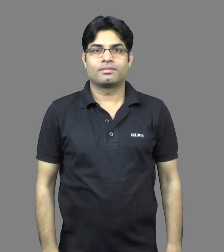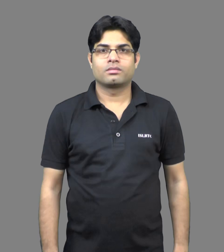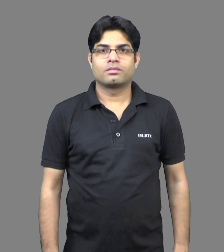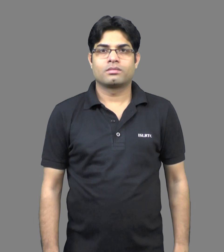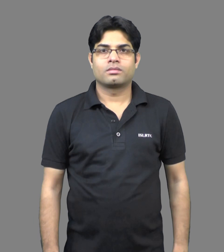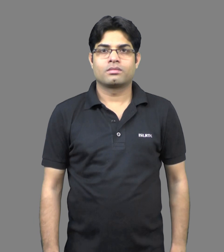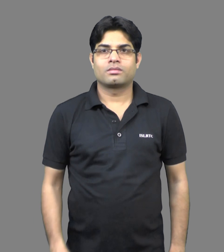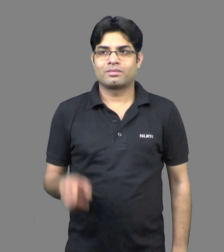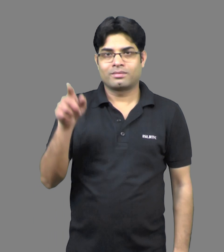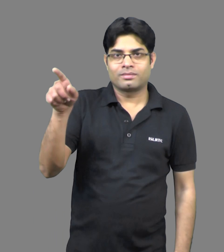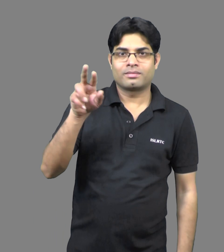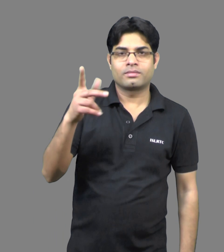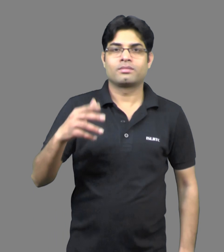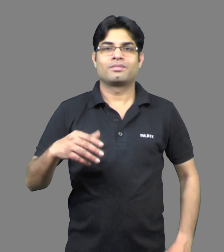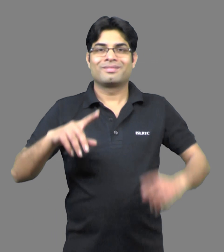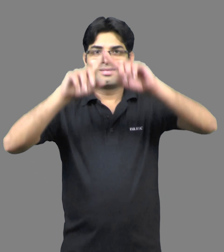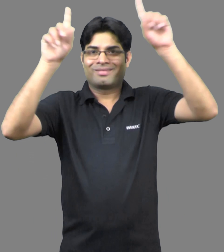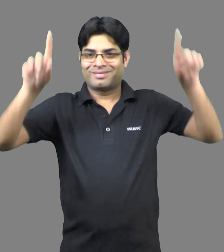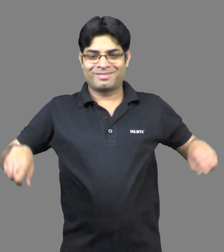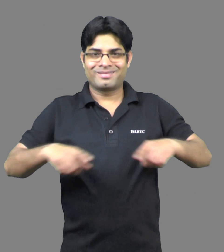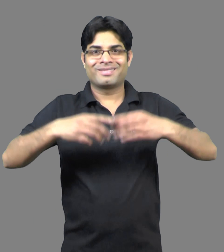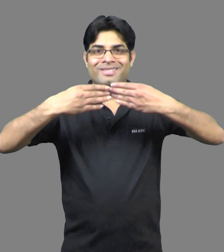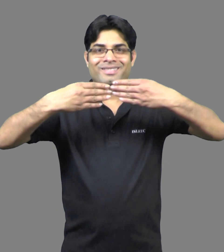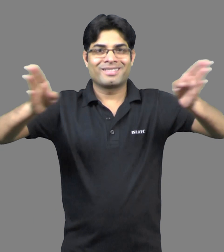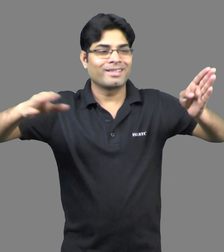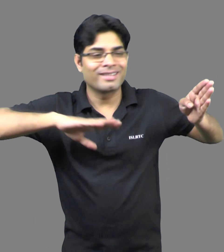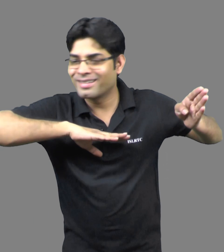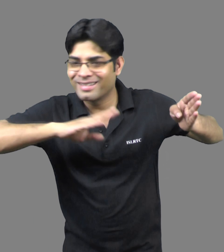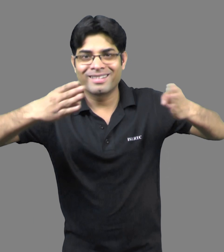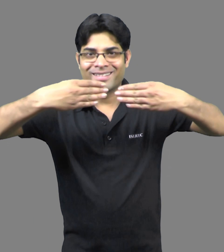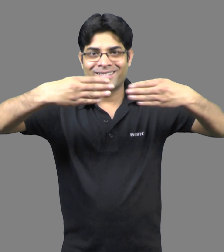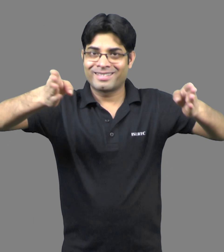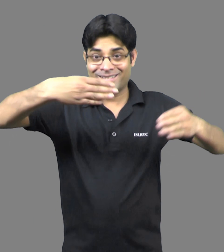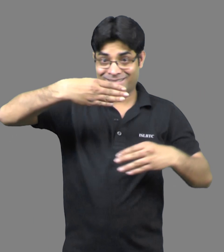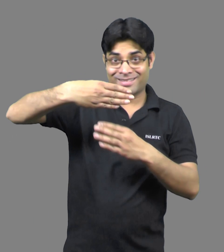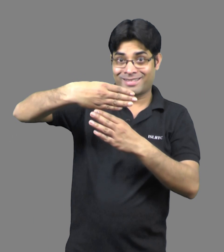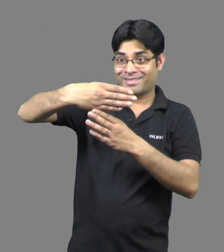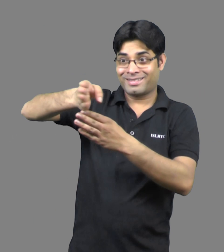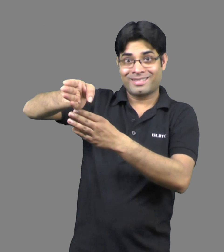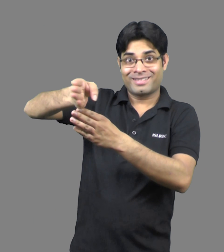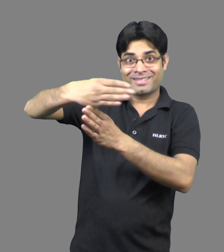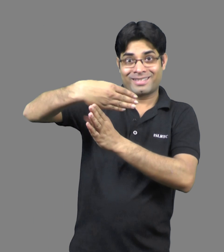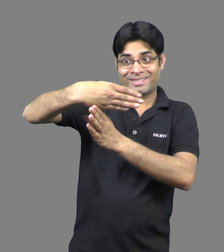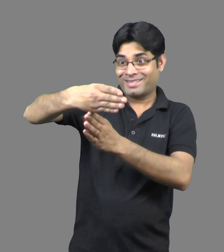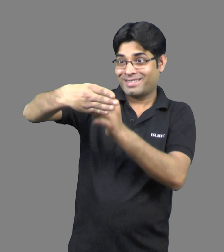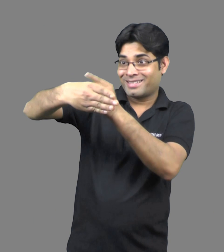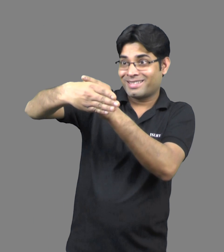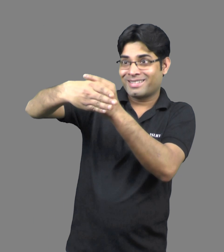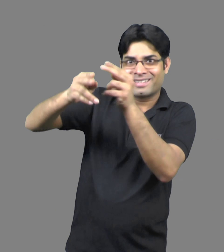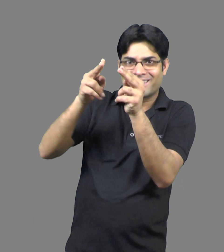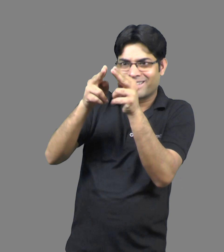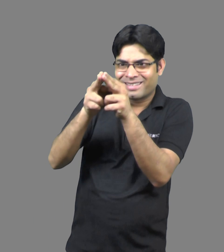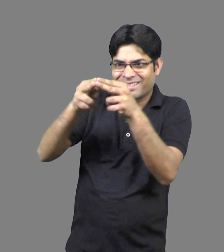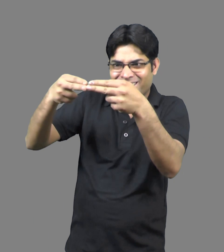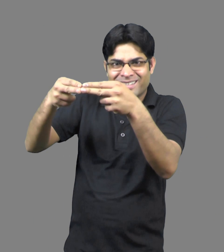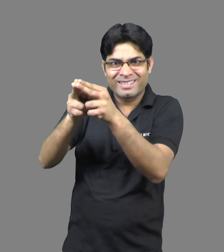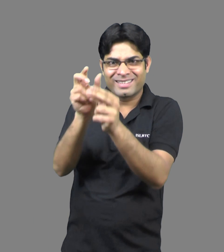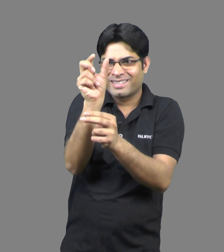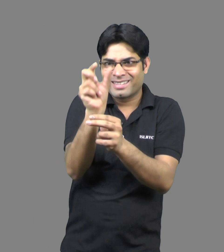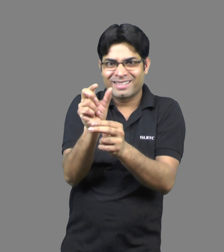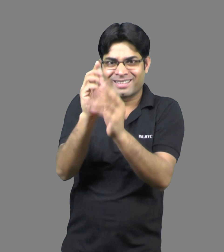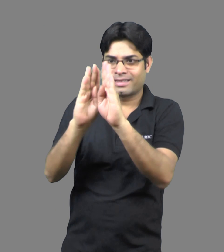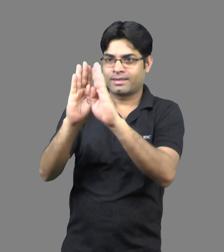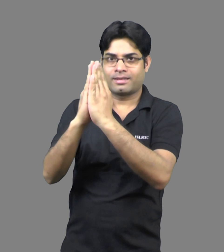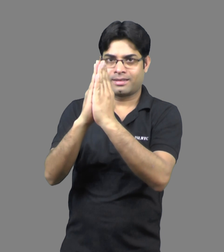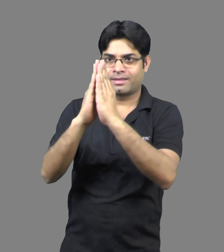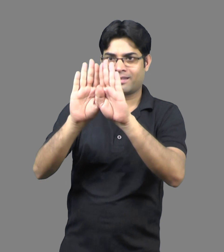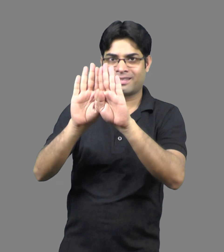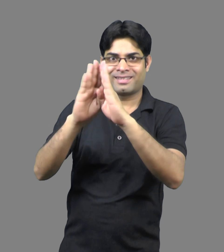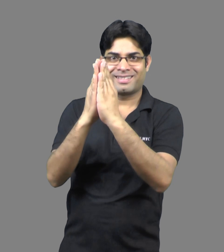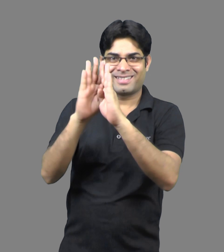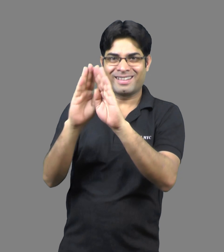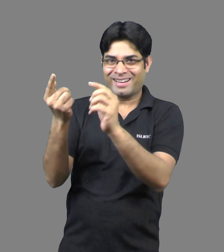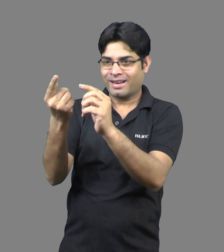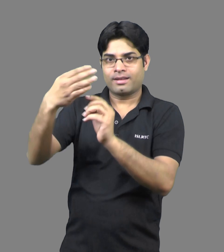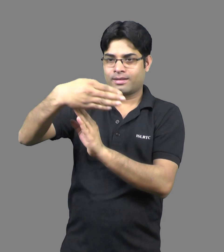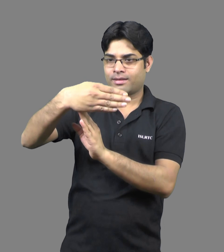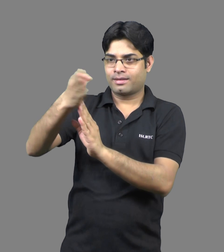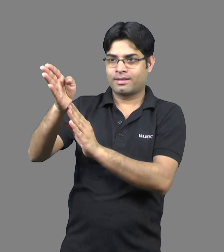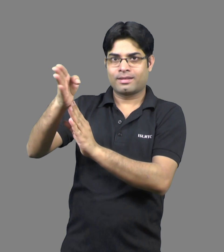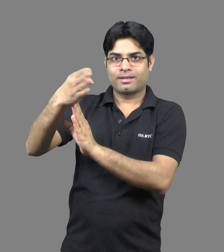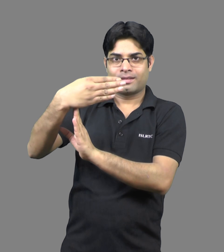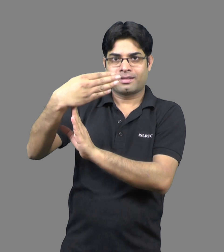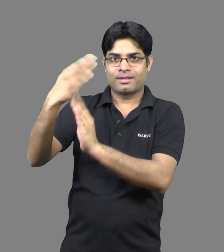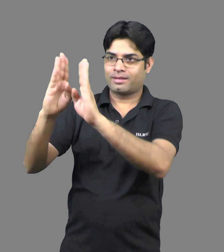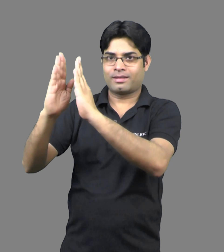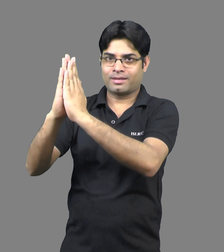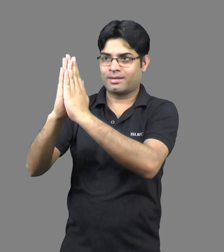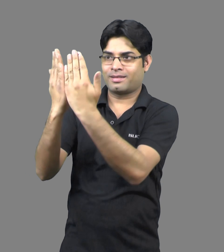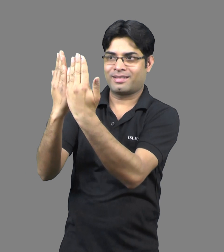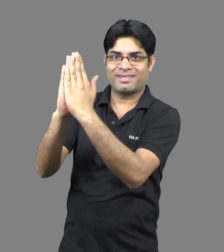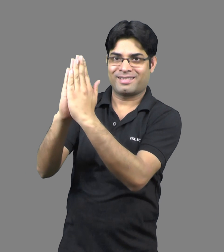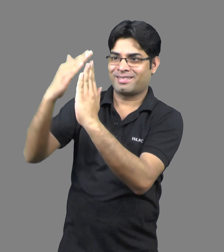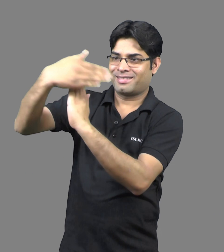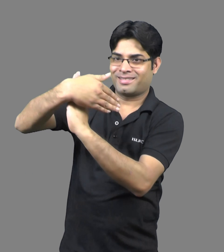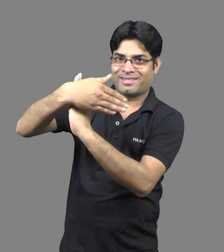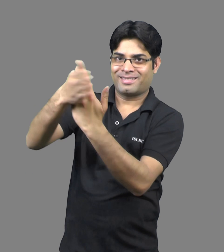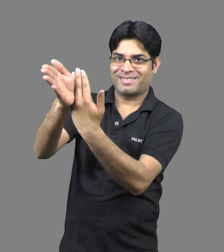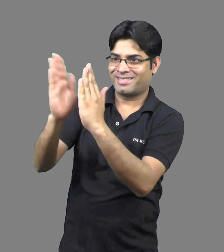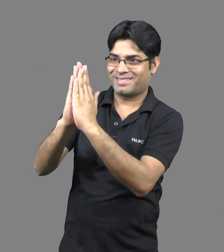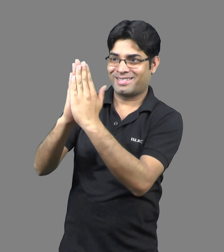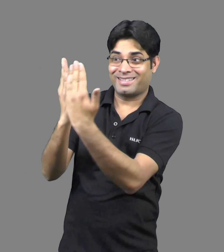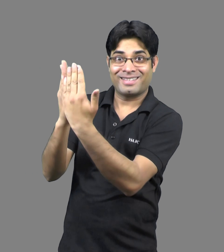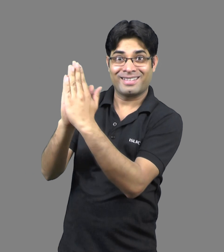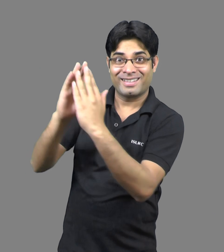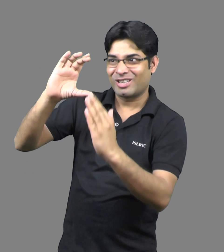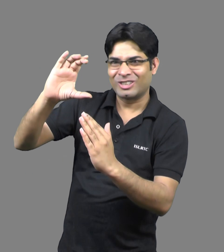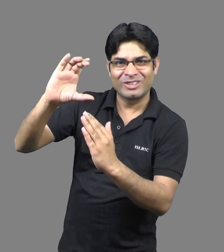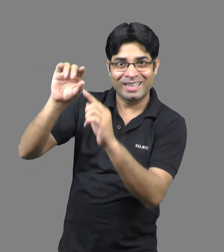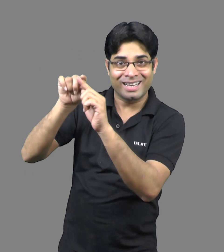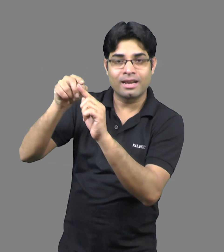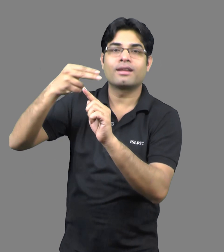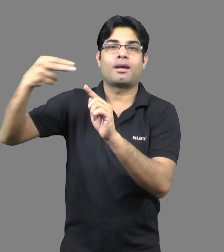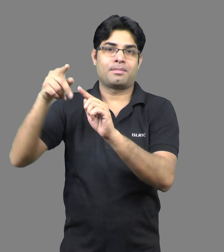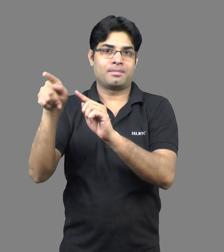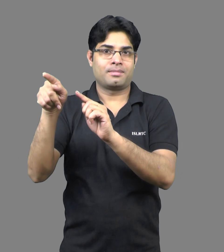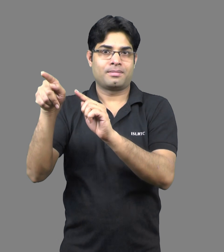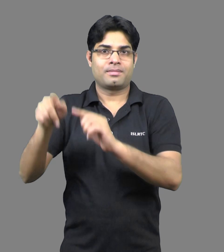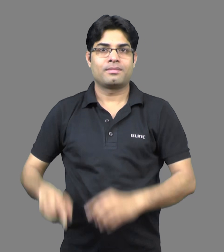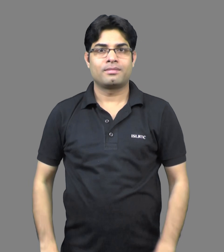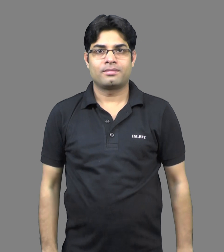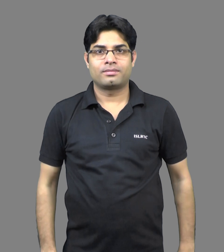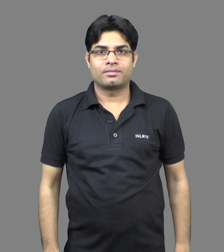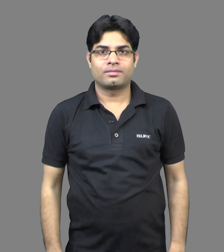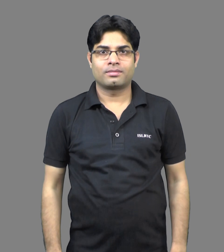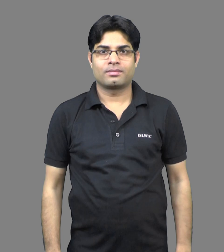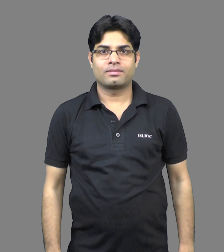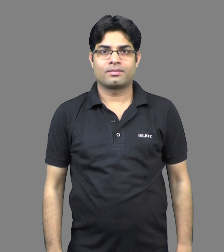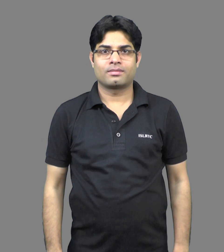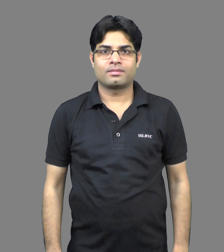Hinge